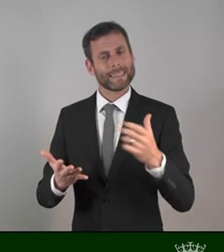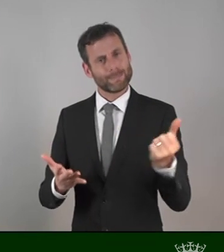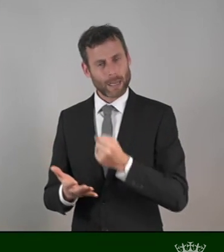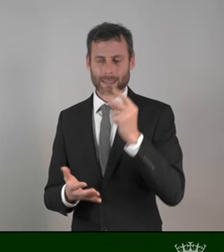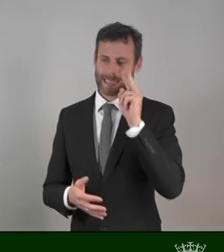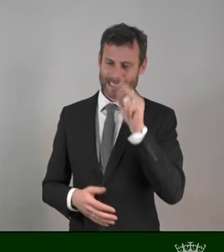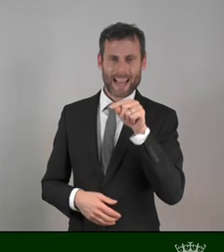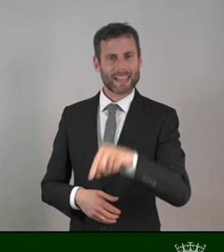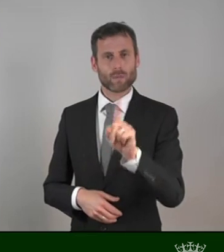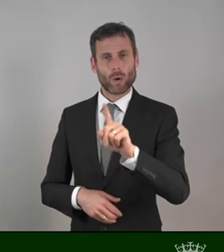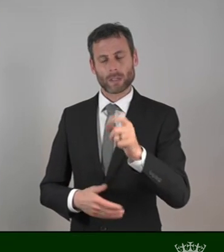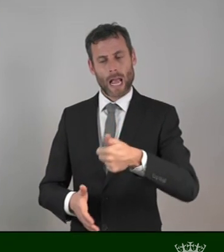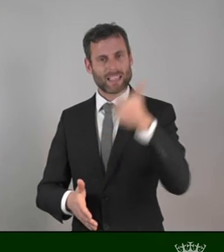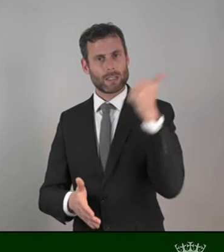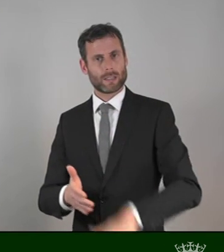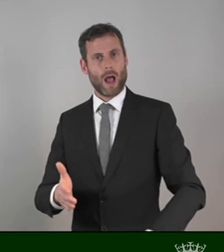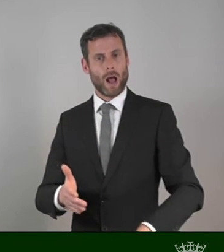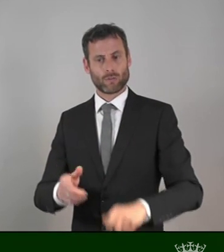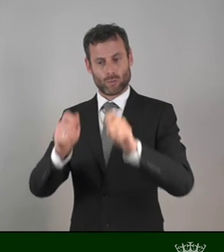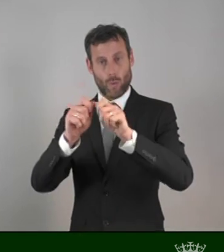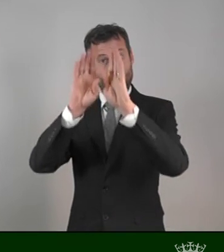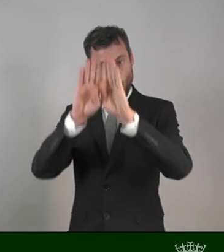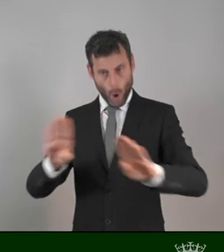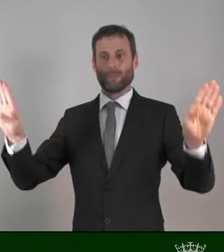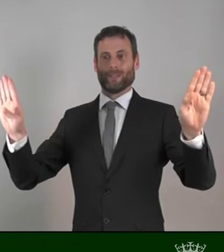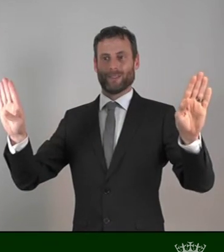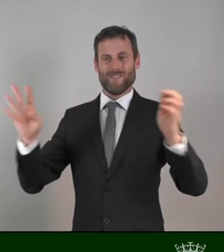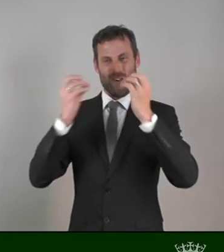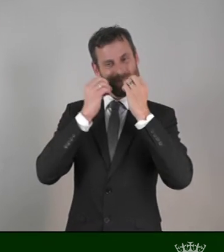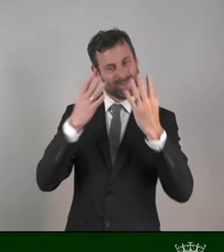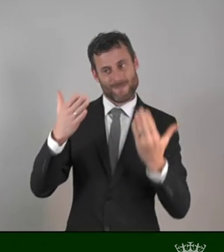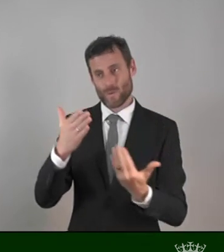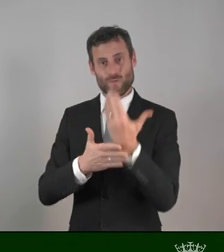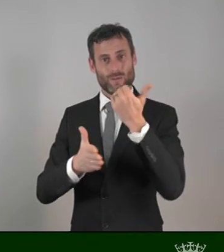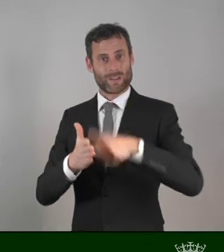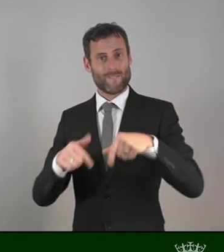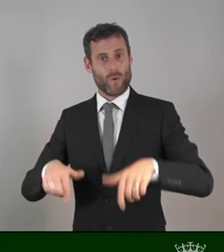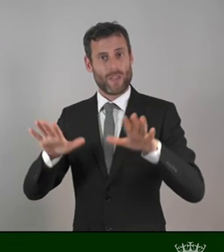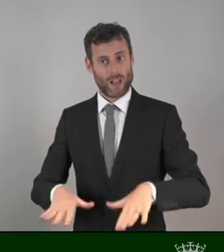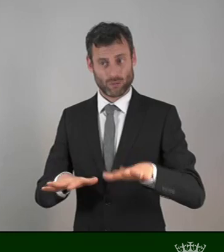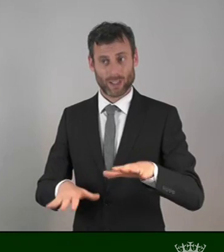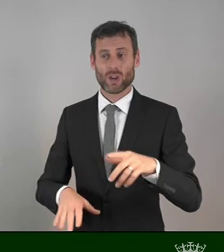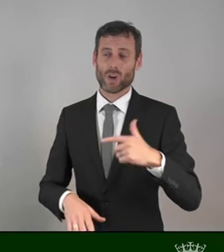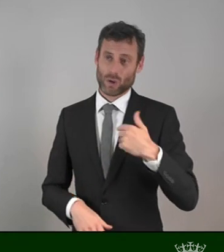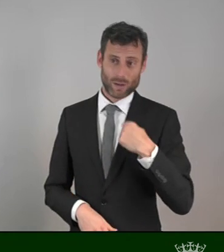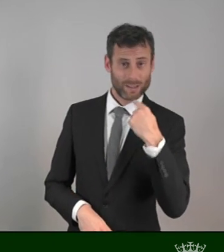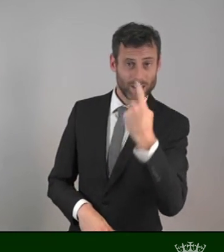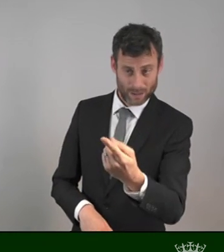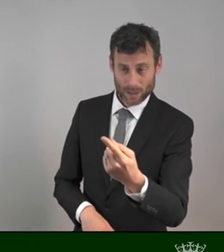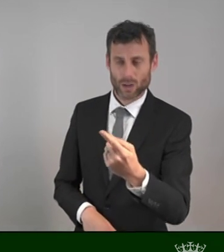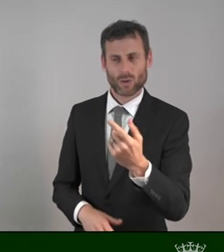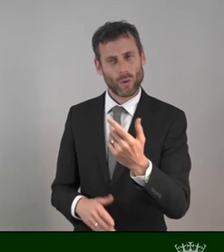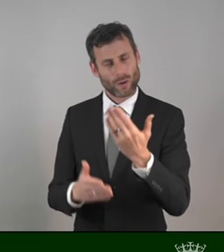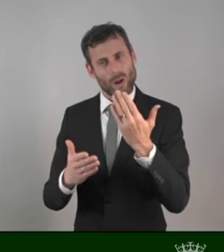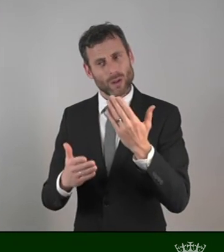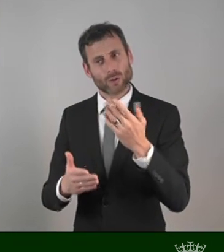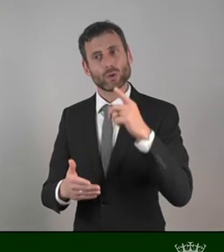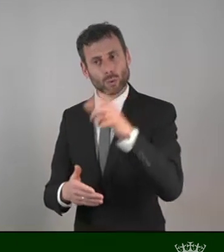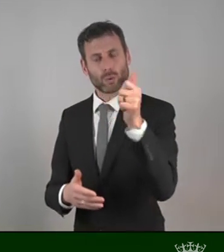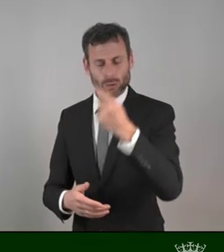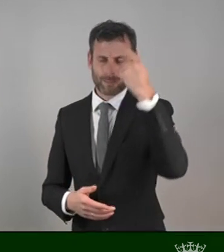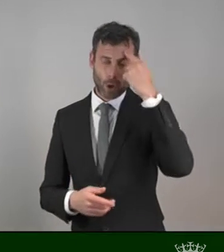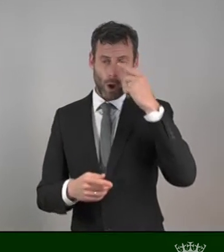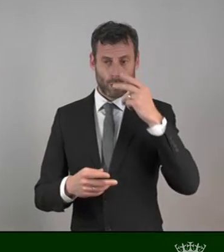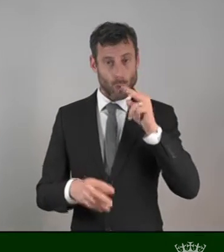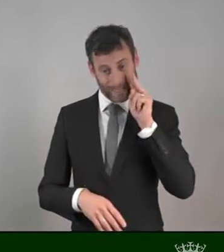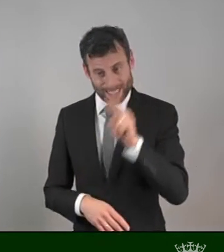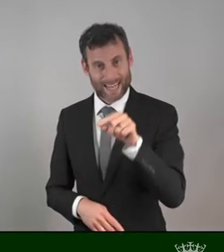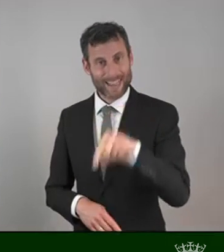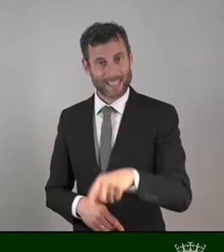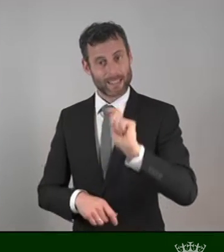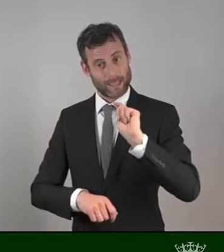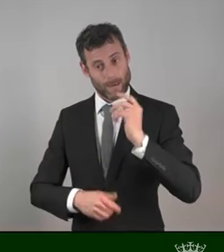This is curtain-up on a fantastic future for our country, and I respectfully suggest to the right honourable Lady, and others, that that is the frame of mind in which they should approach it.